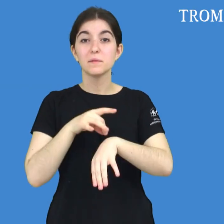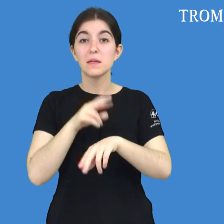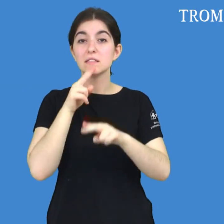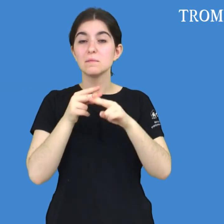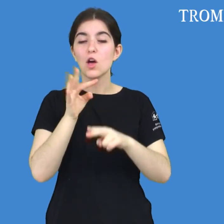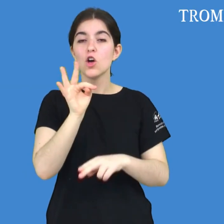nombre